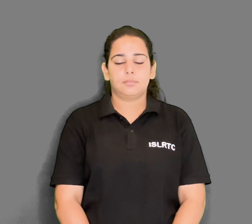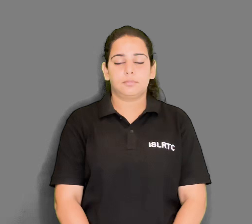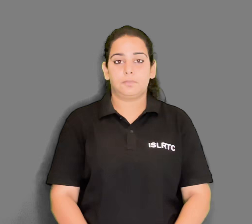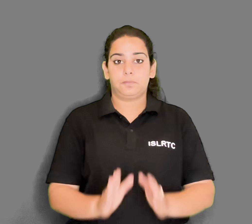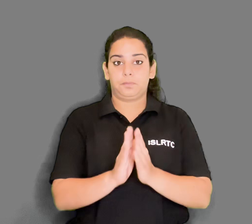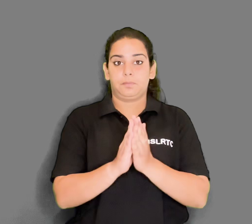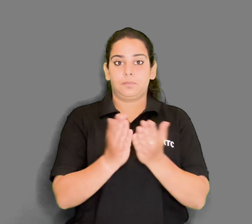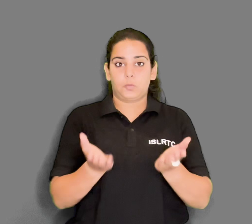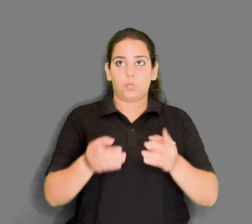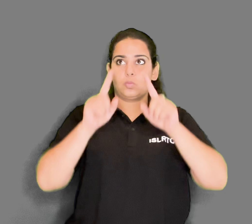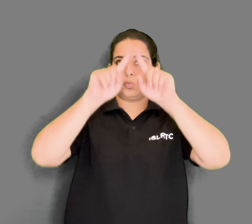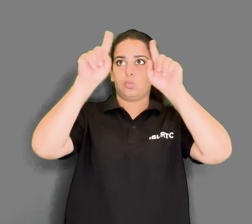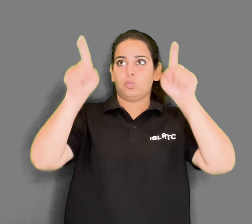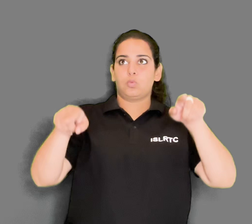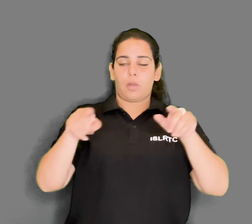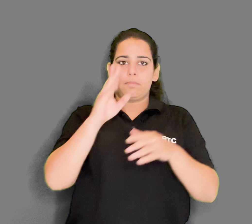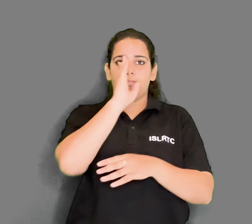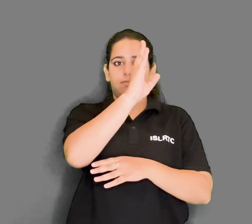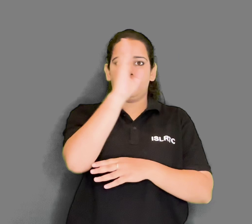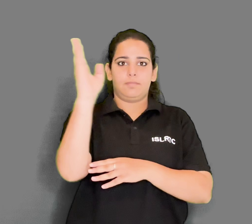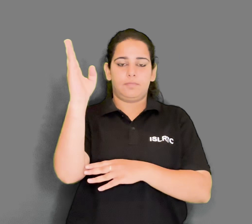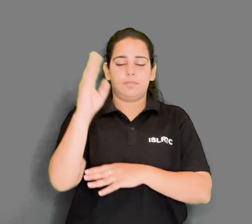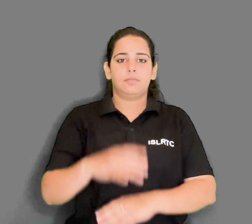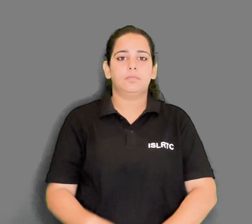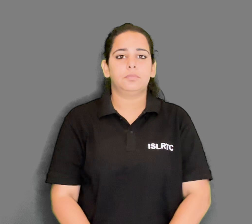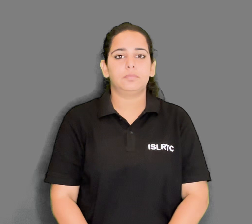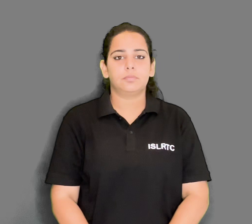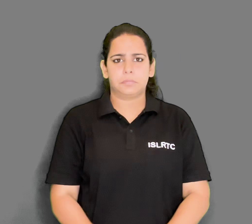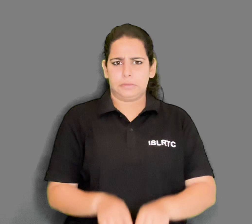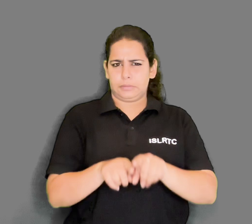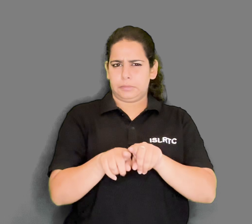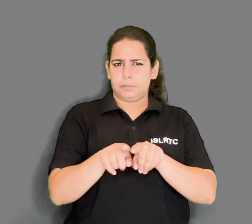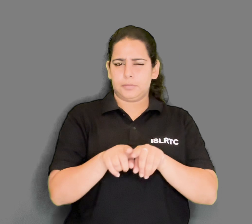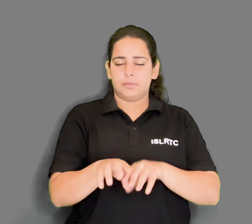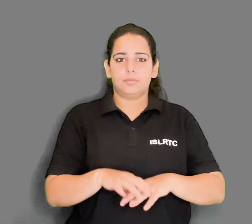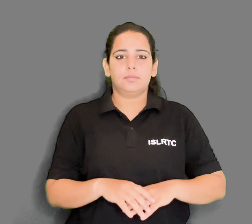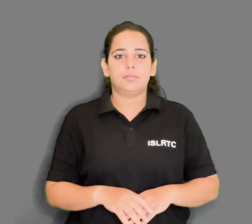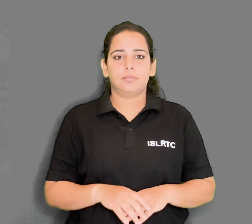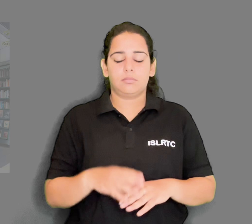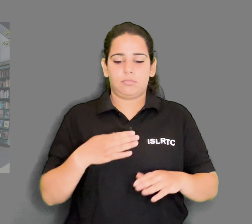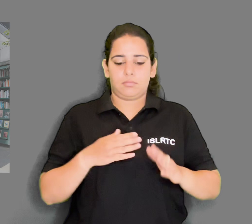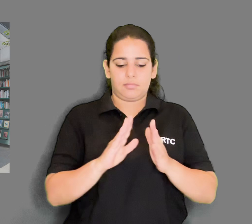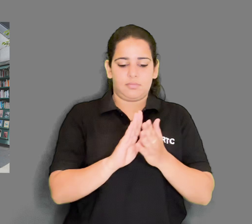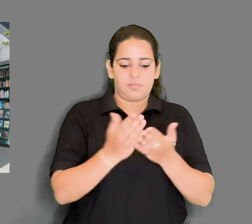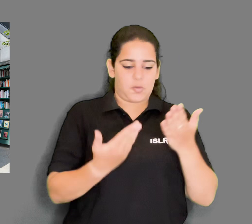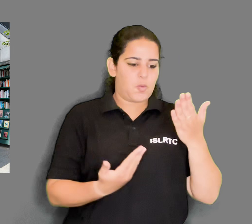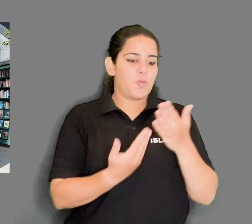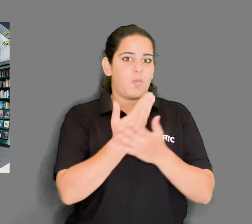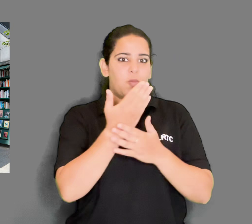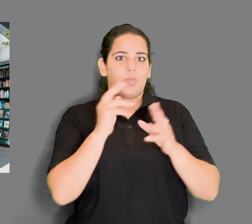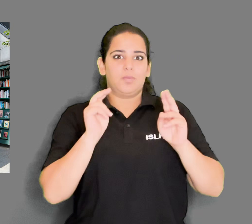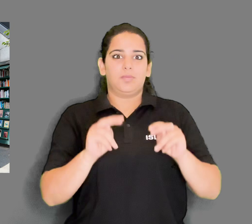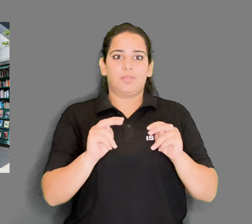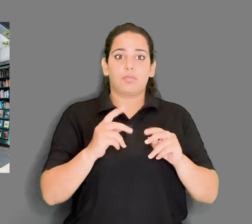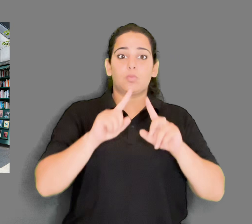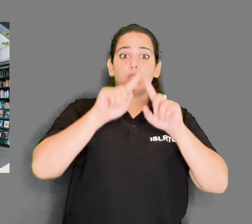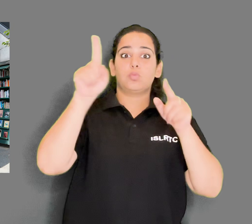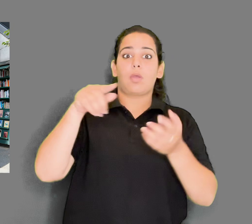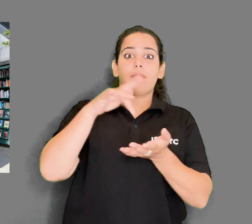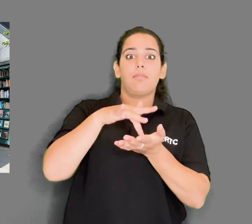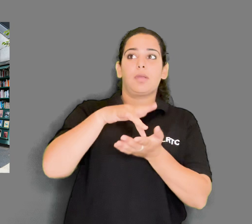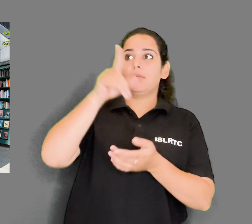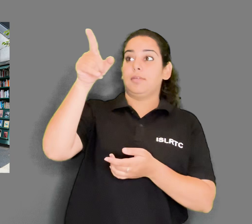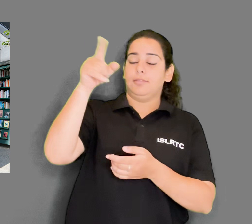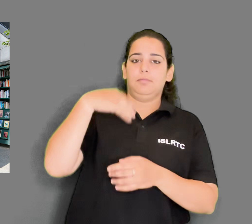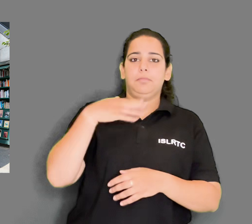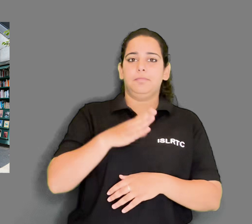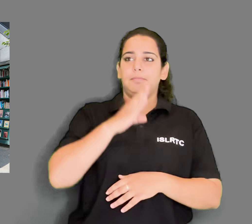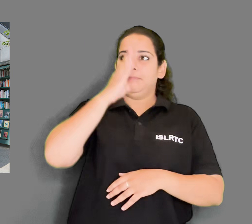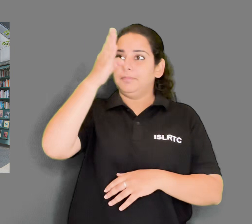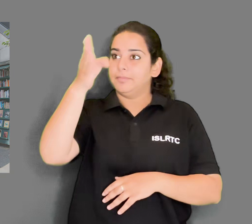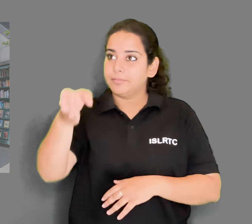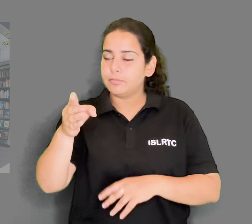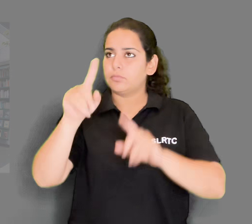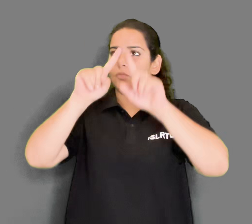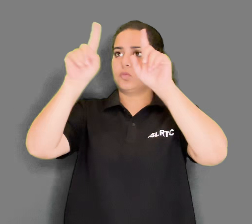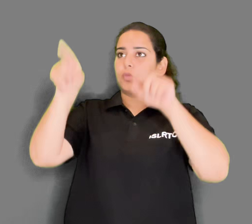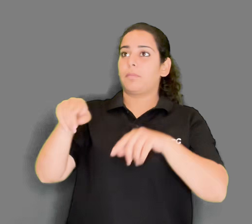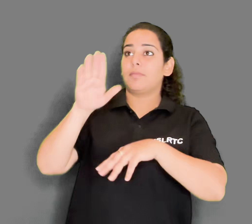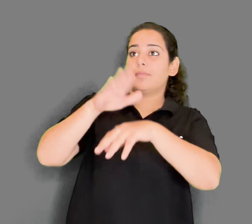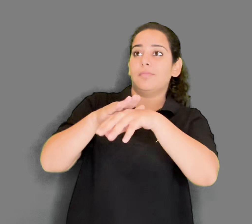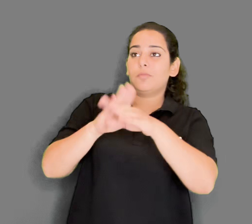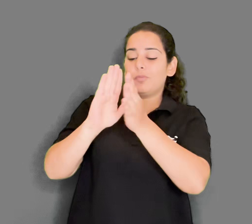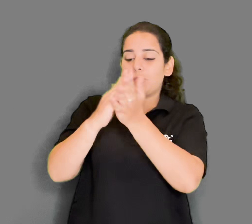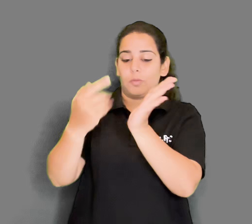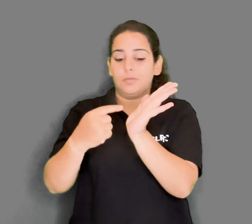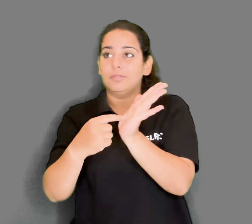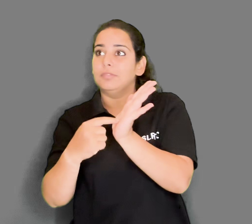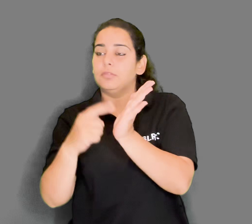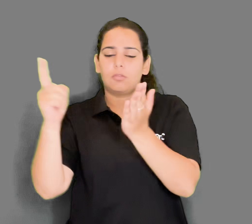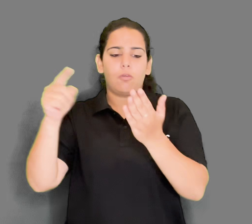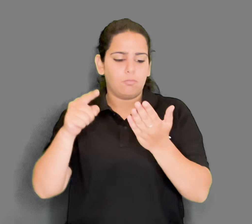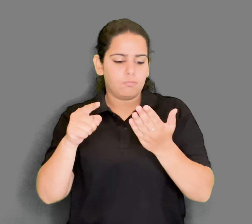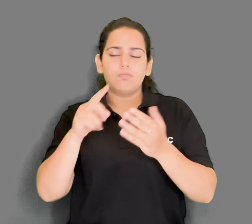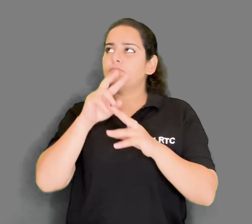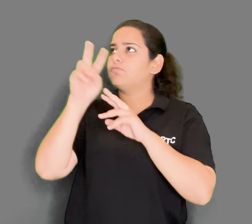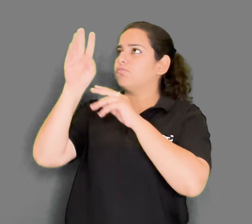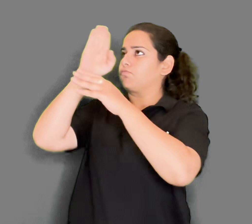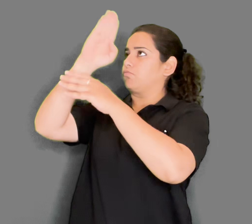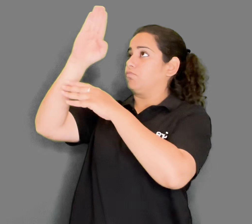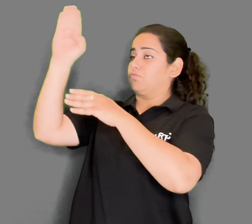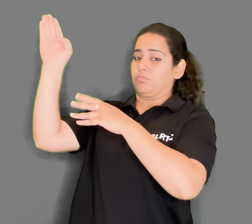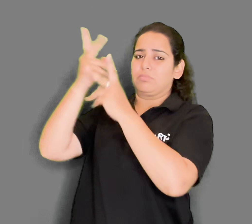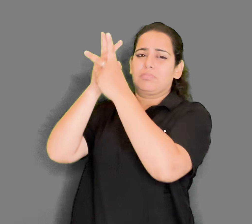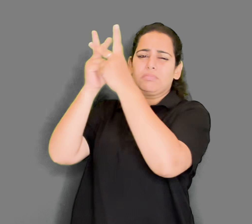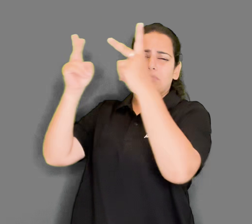Book stall A stand where books and sometimes newspapers are sold especially out of doors or at a railway station